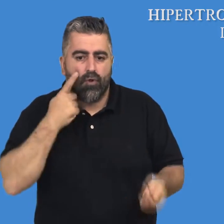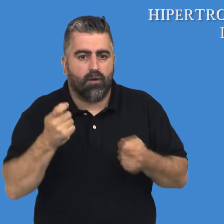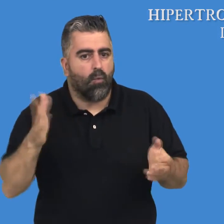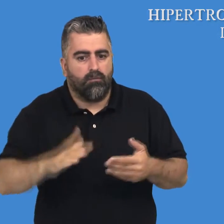control